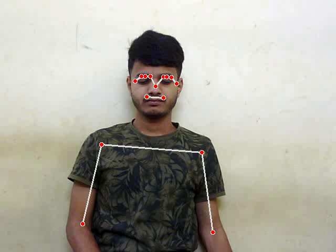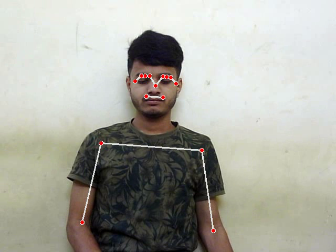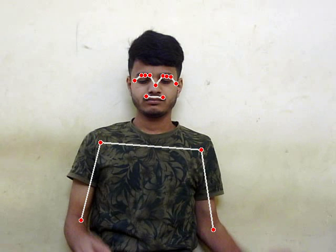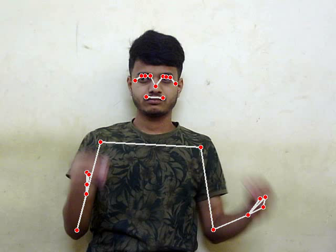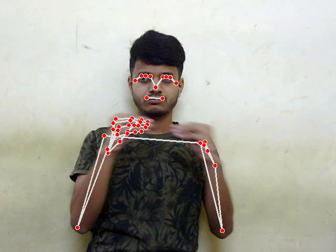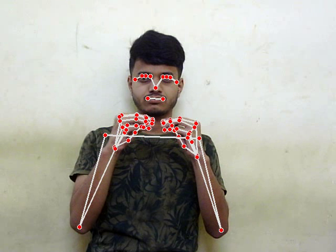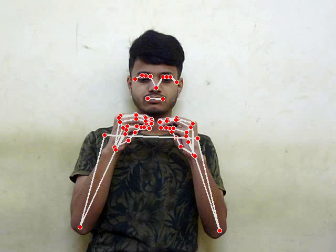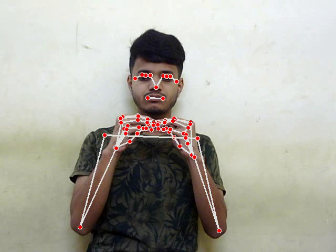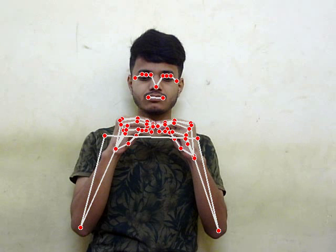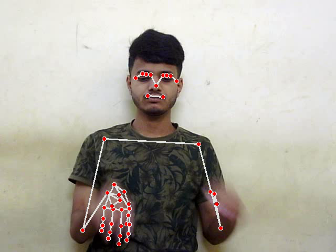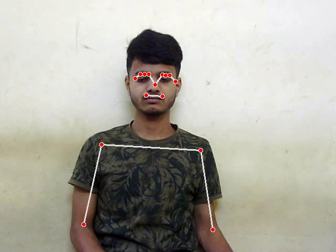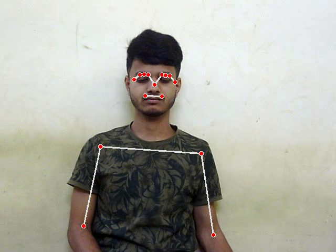more